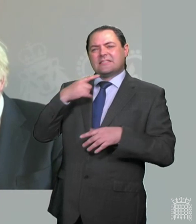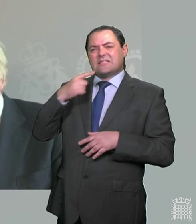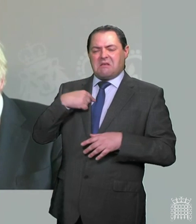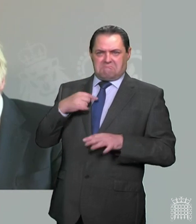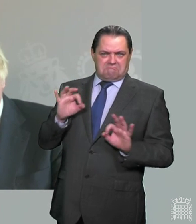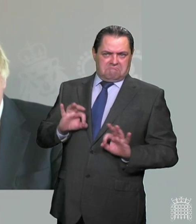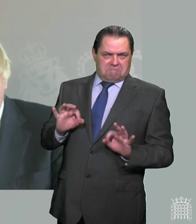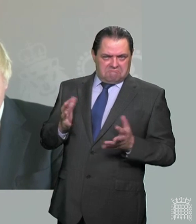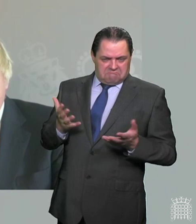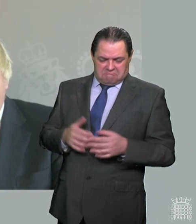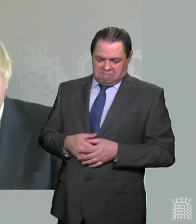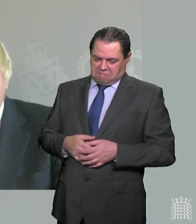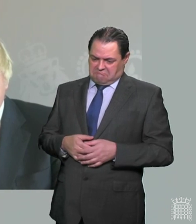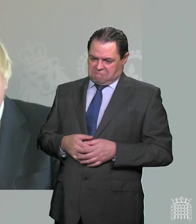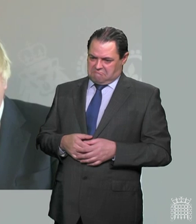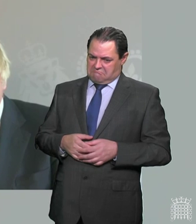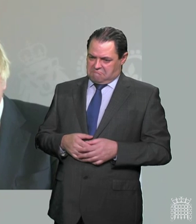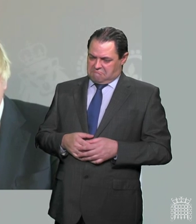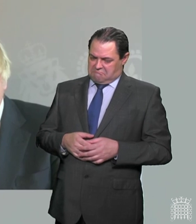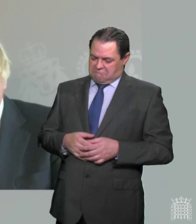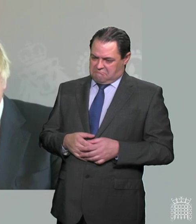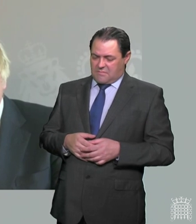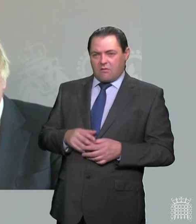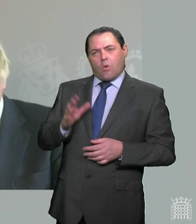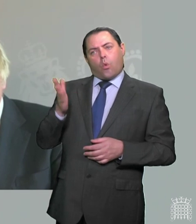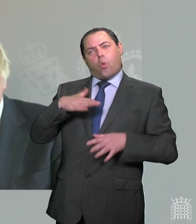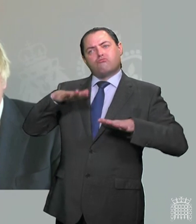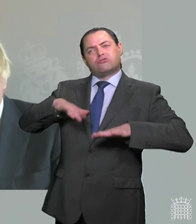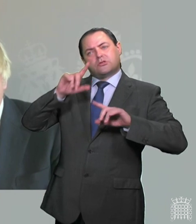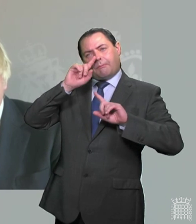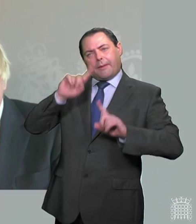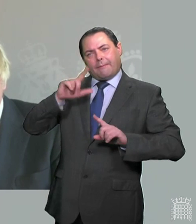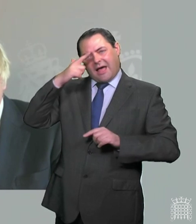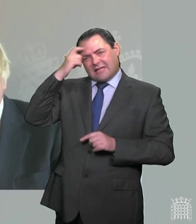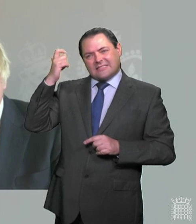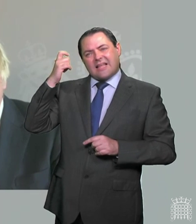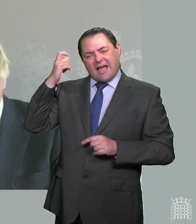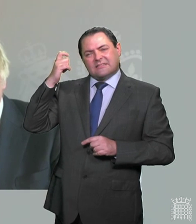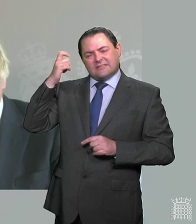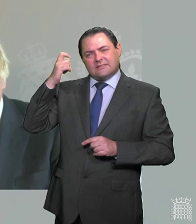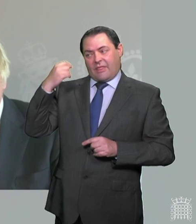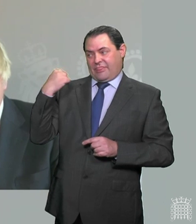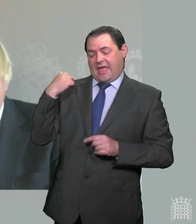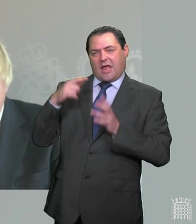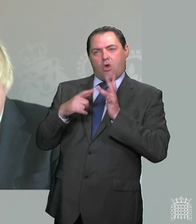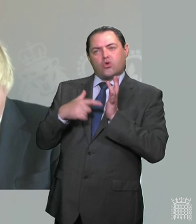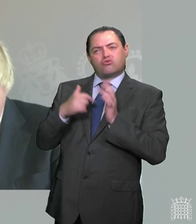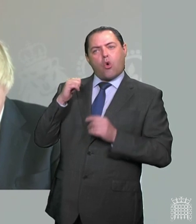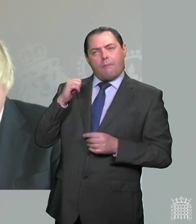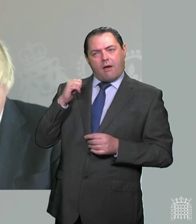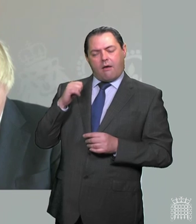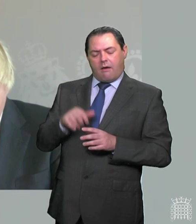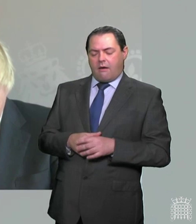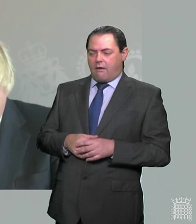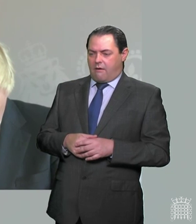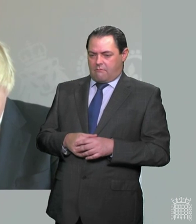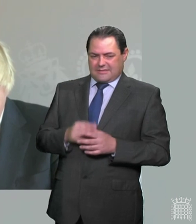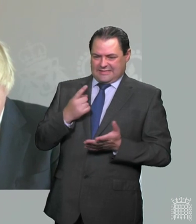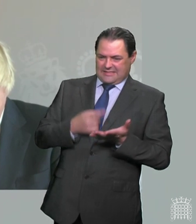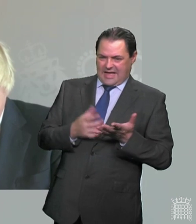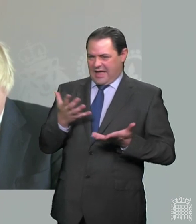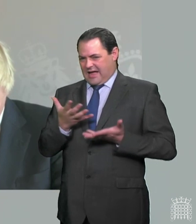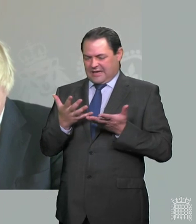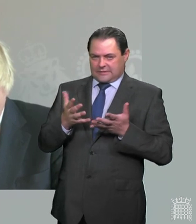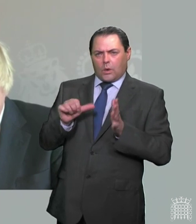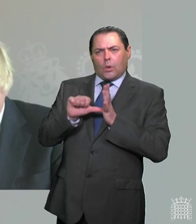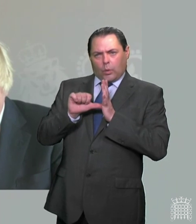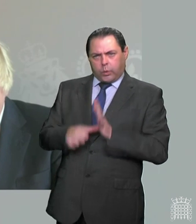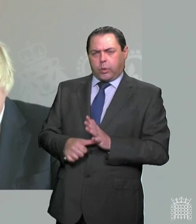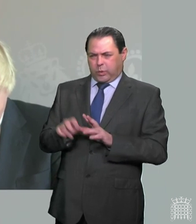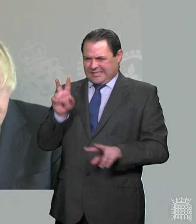But I think what everybody in this country understands is that the decisions that we had to take at that time were incredibly difficult.